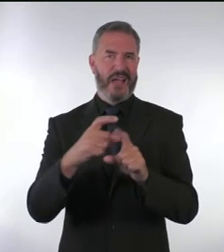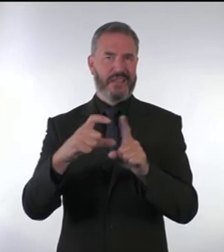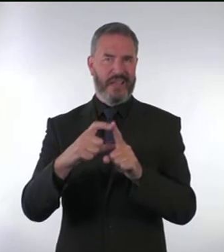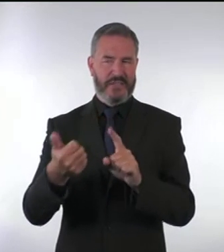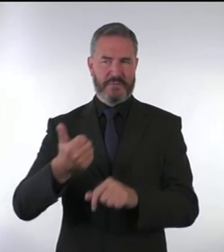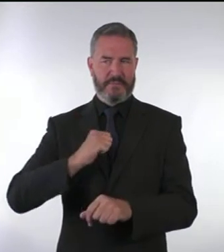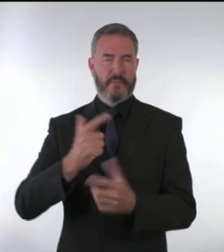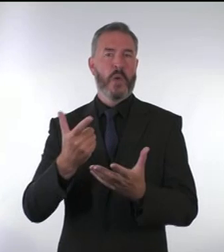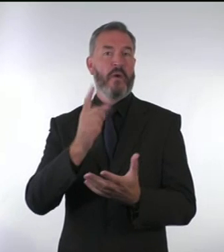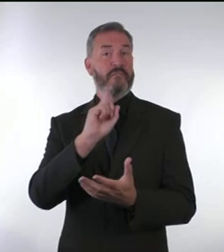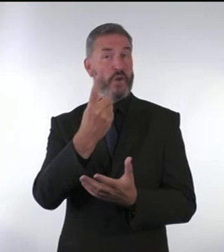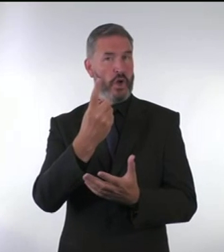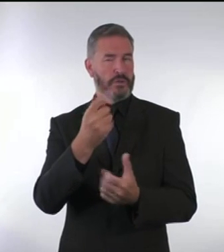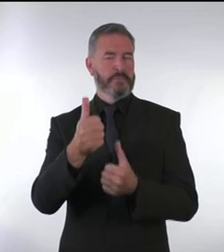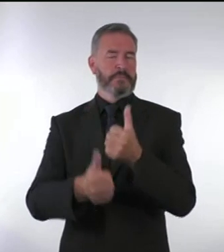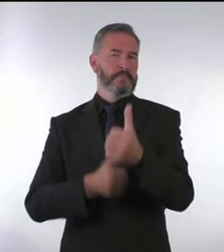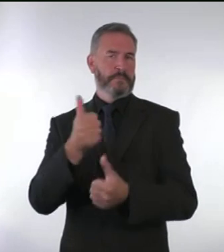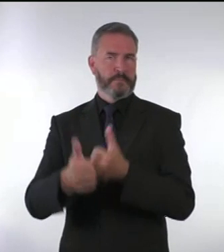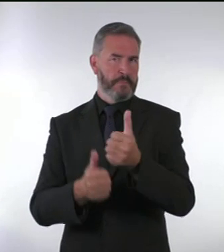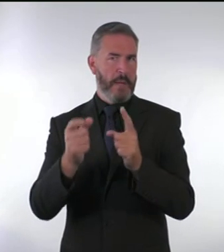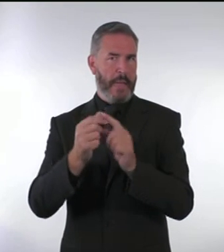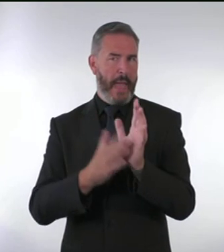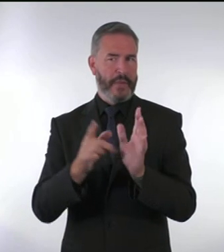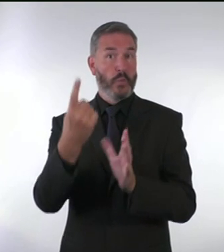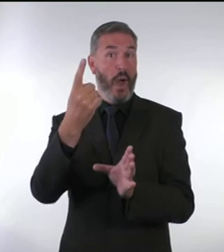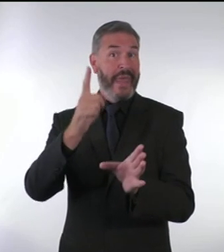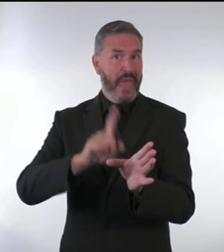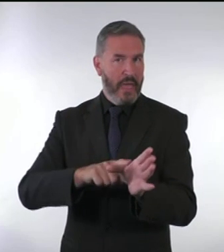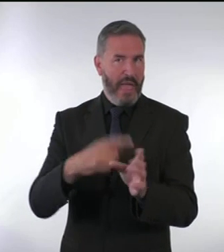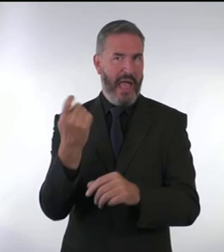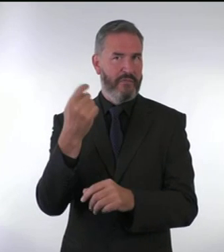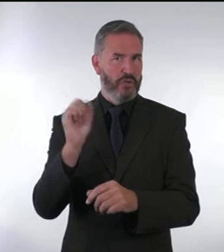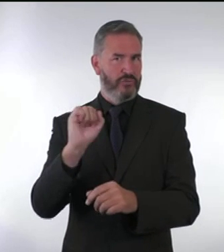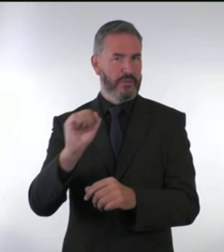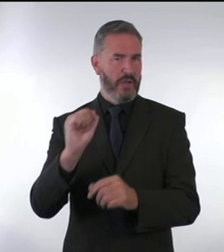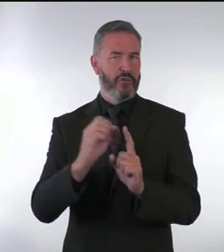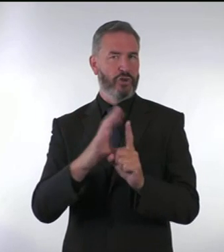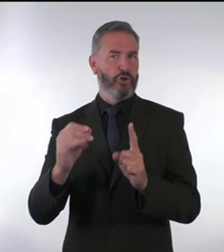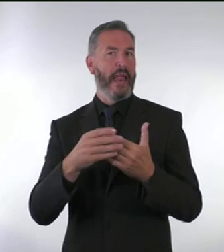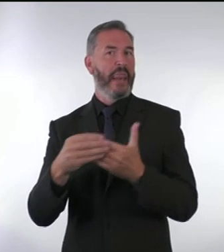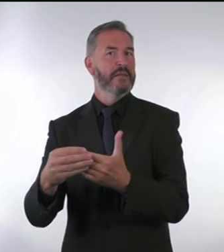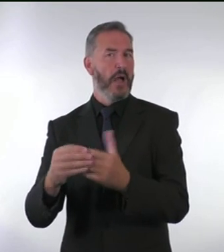Can I start by congratulating the Prime Minister on his one-year anniversary as Conservative party leader?